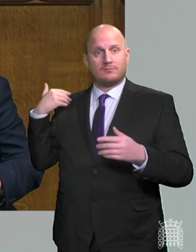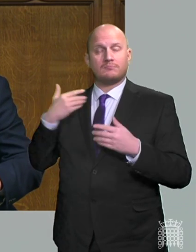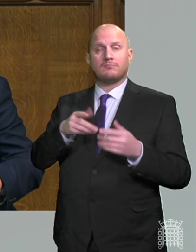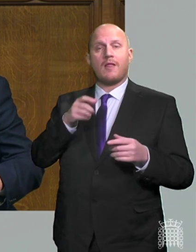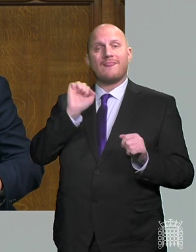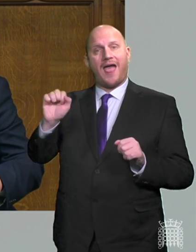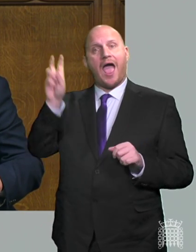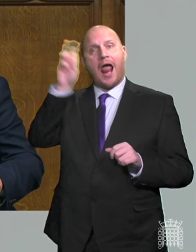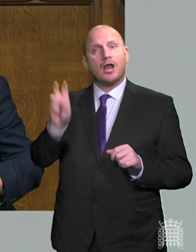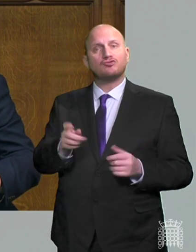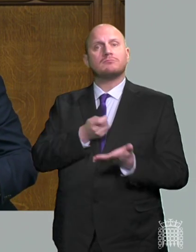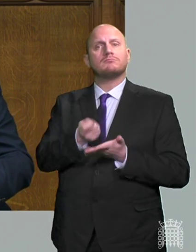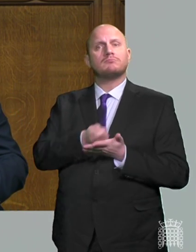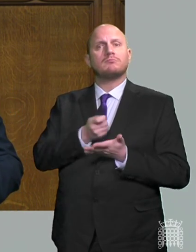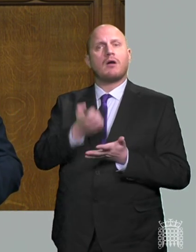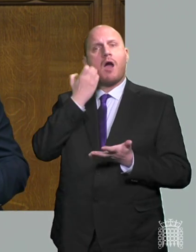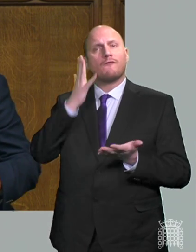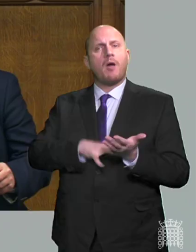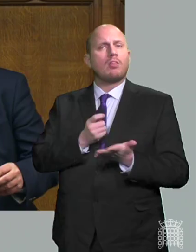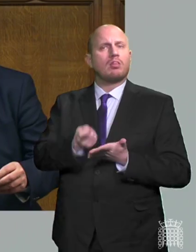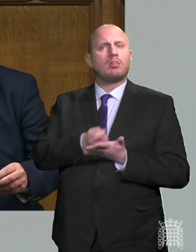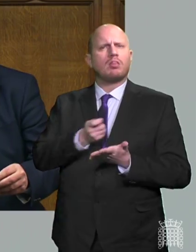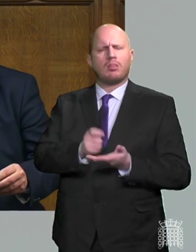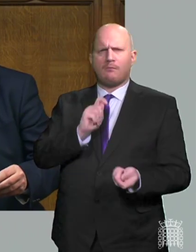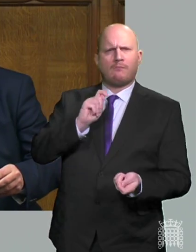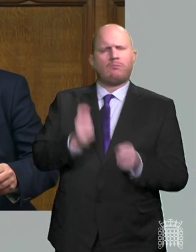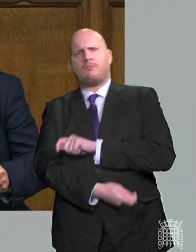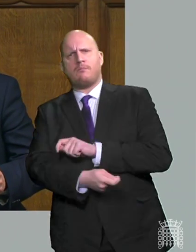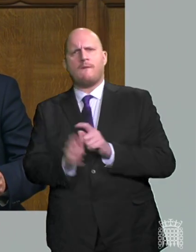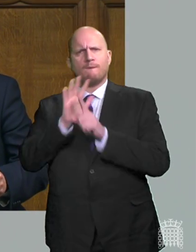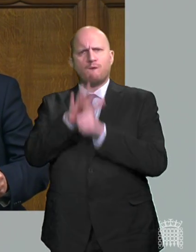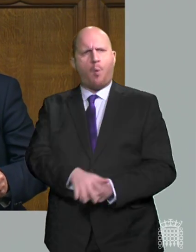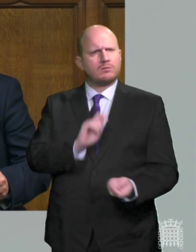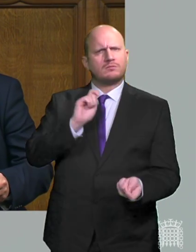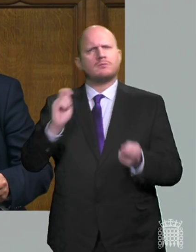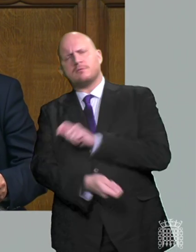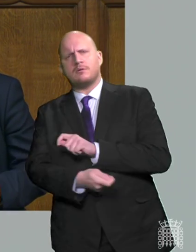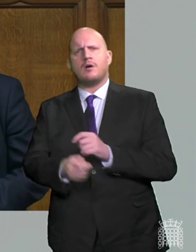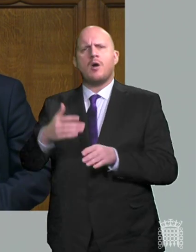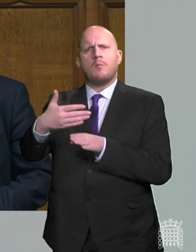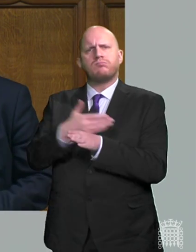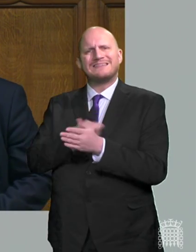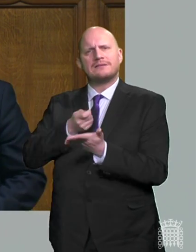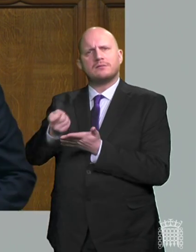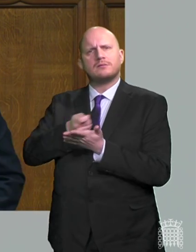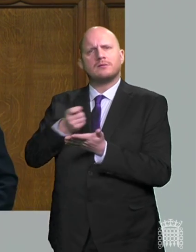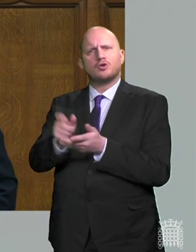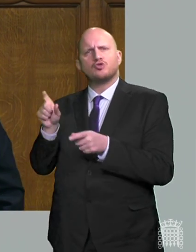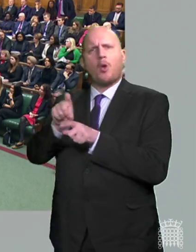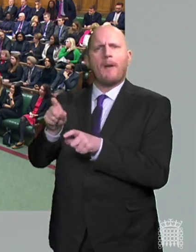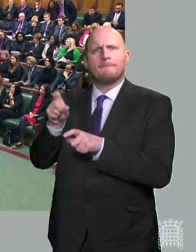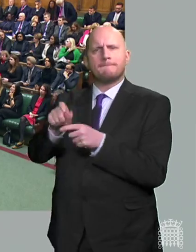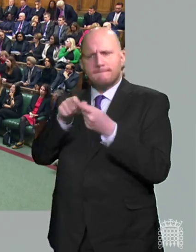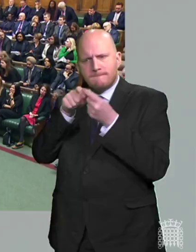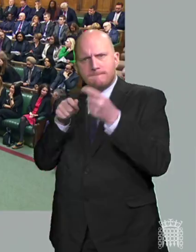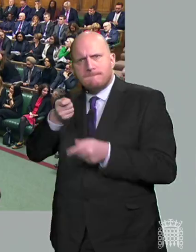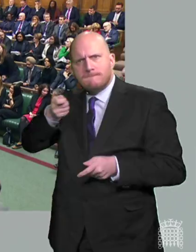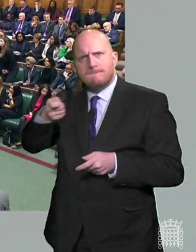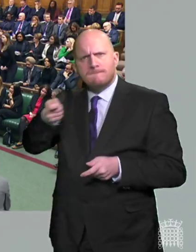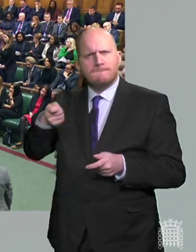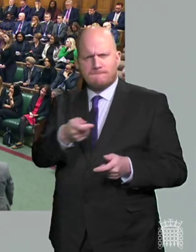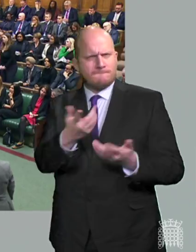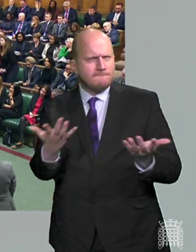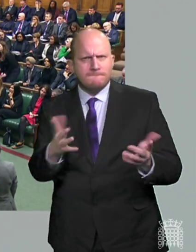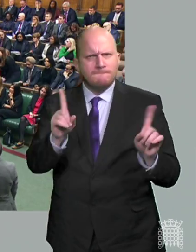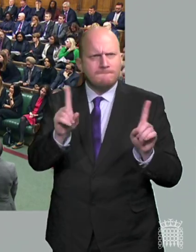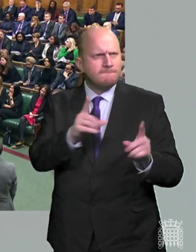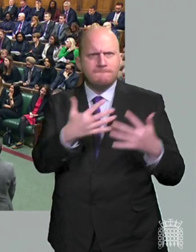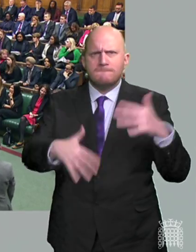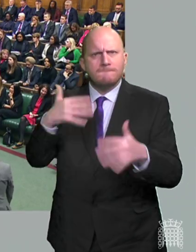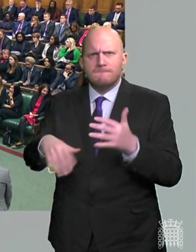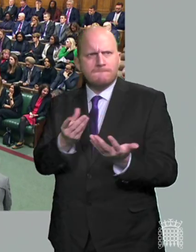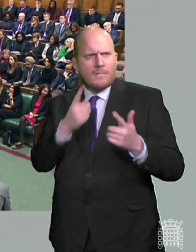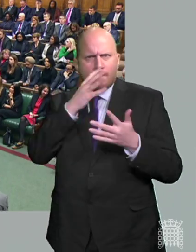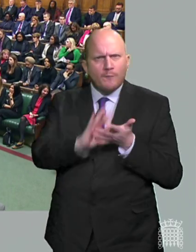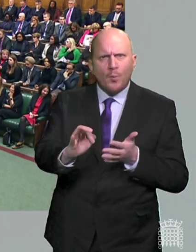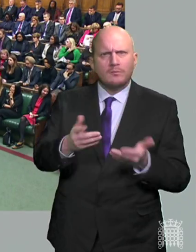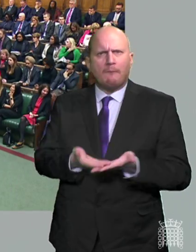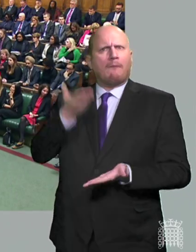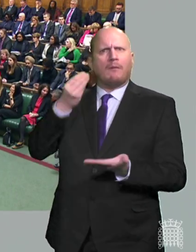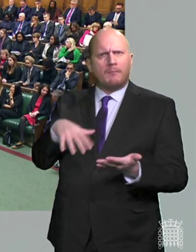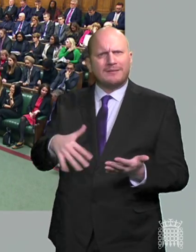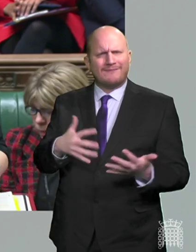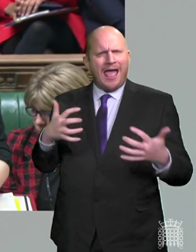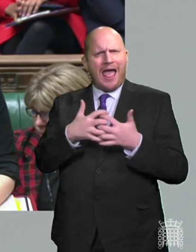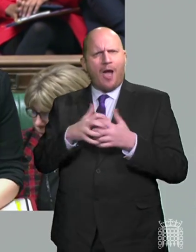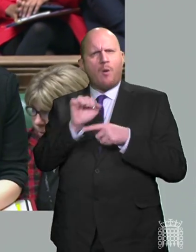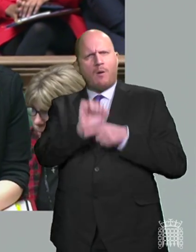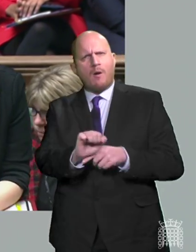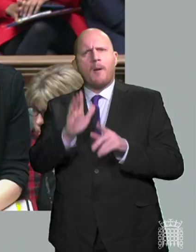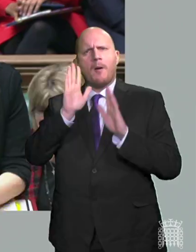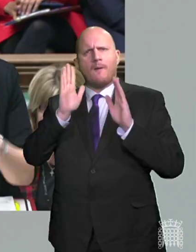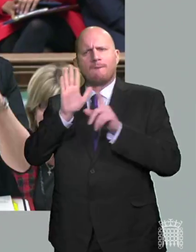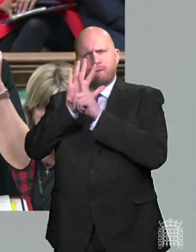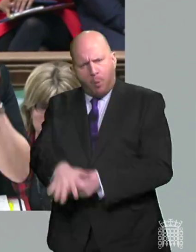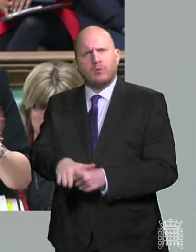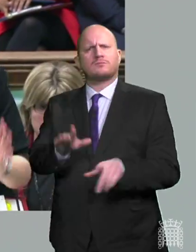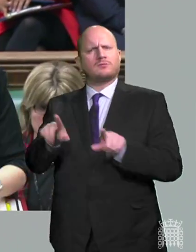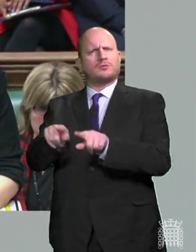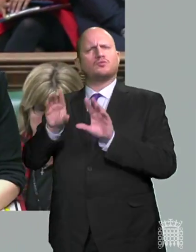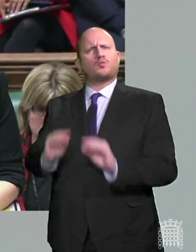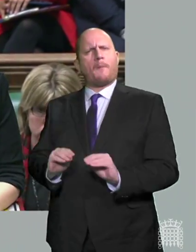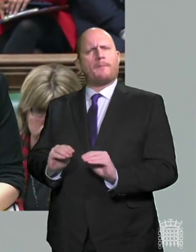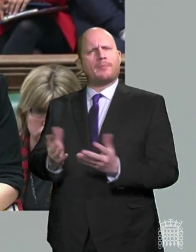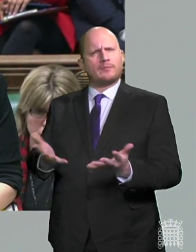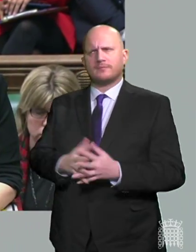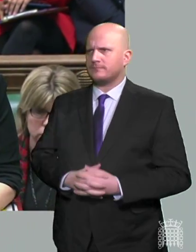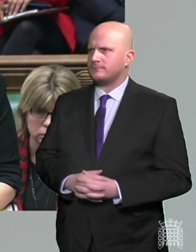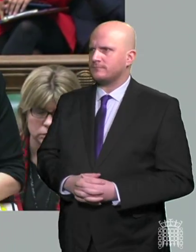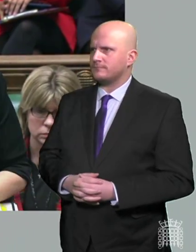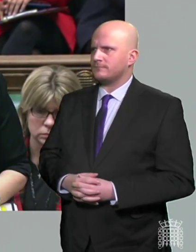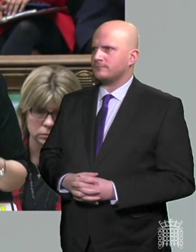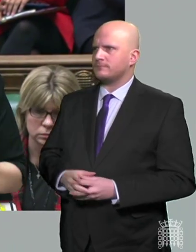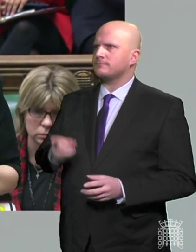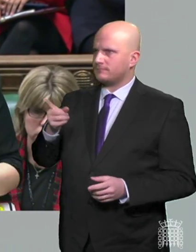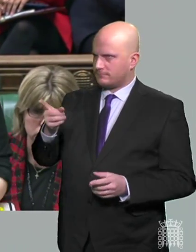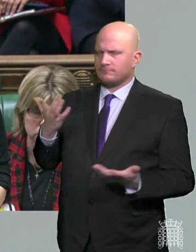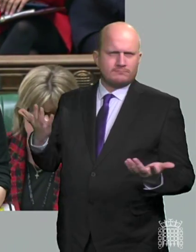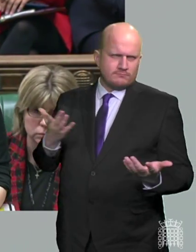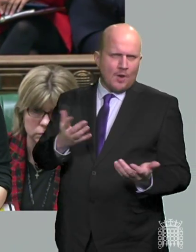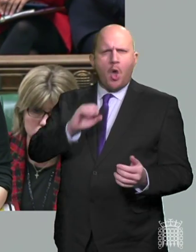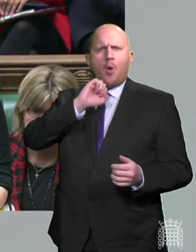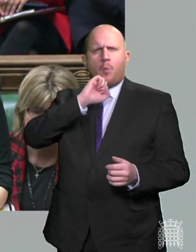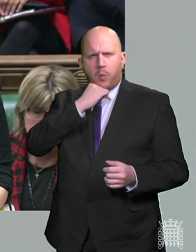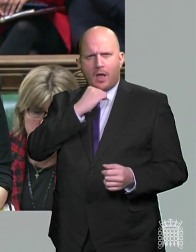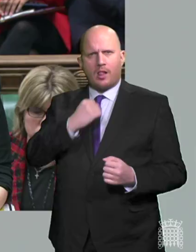I believe that issue is going to be discussed further between the Department for Business, Energy and Industrial Strategy and the Department for Work and Pensions, which provides support.